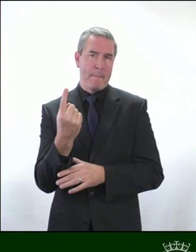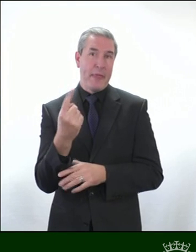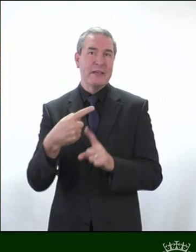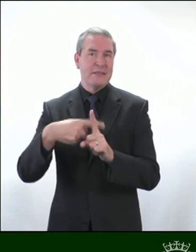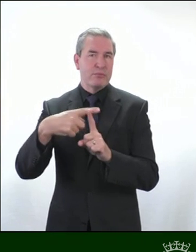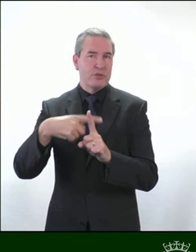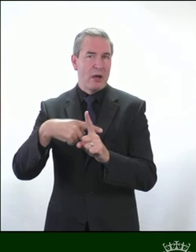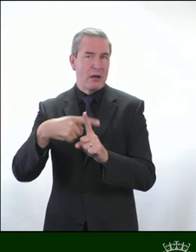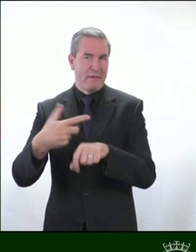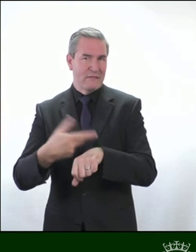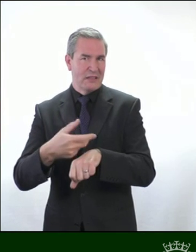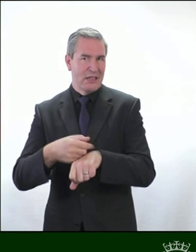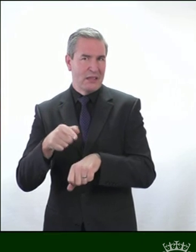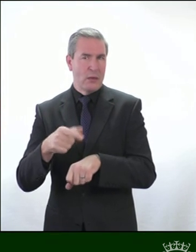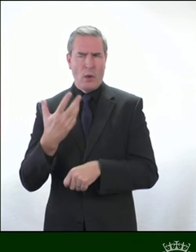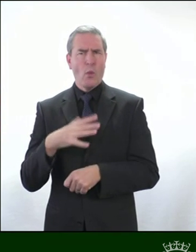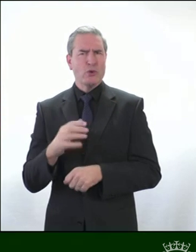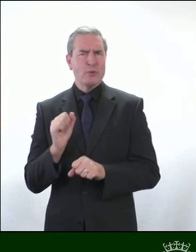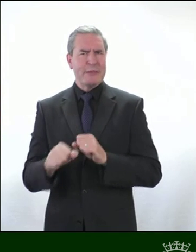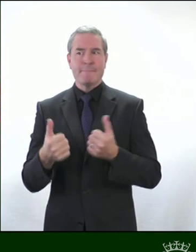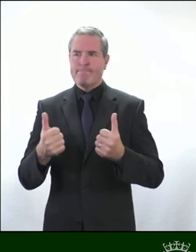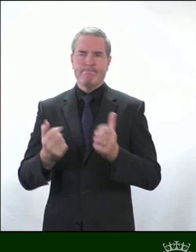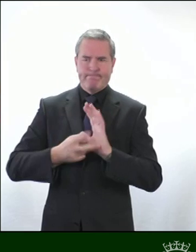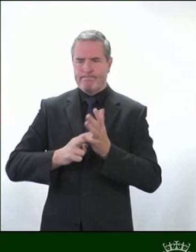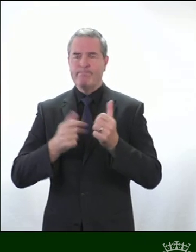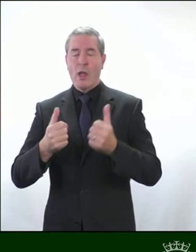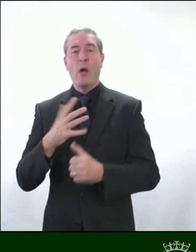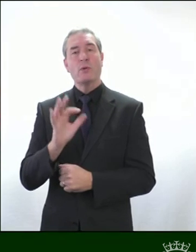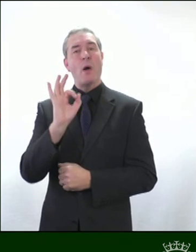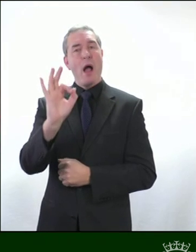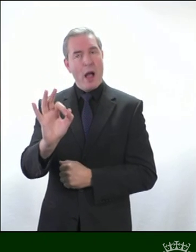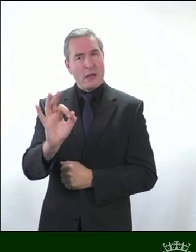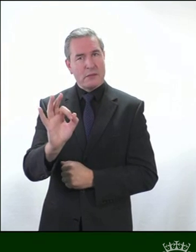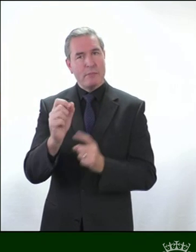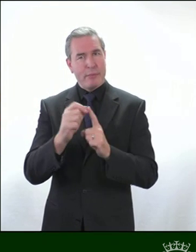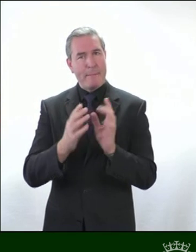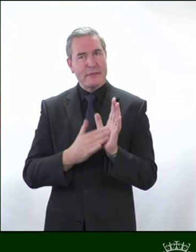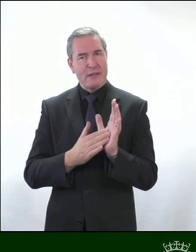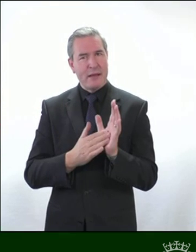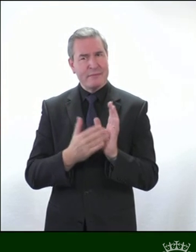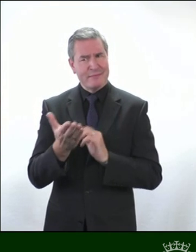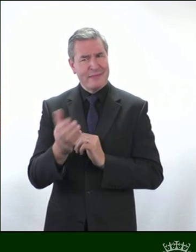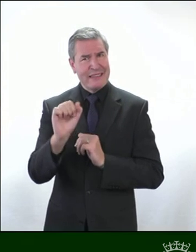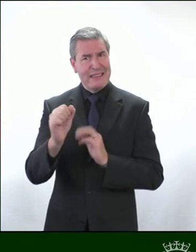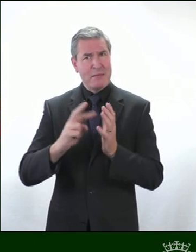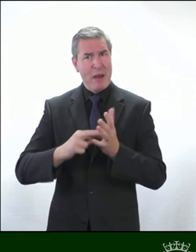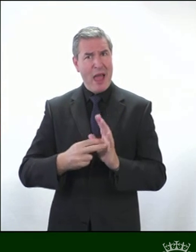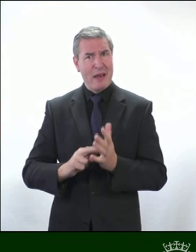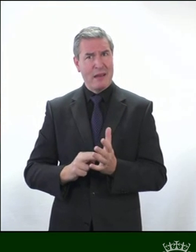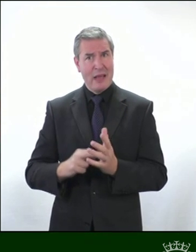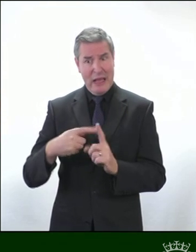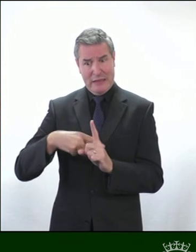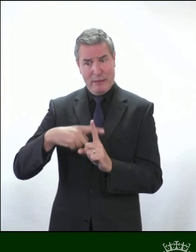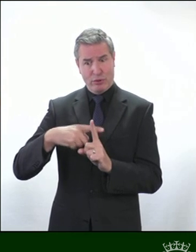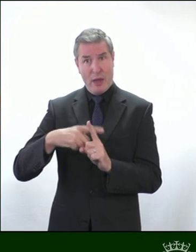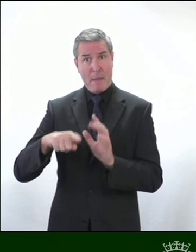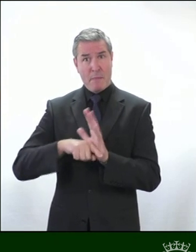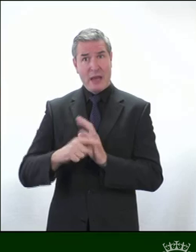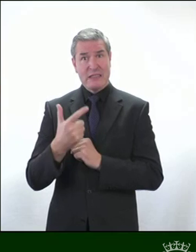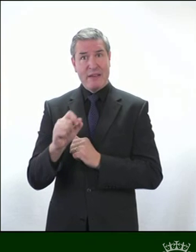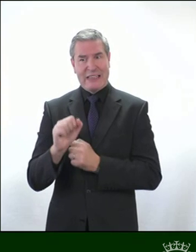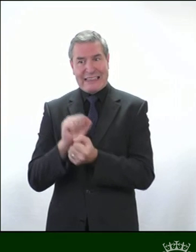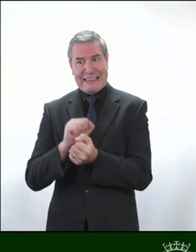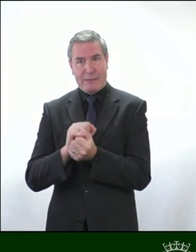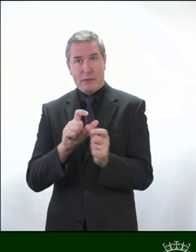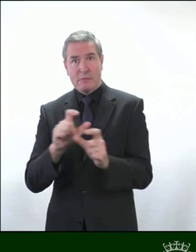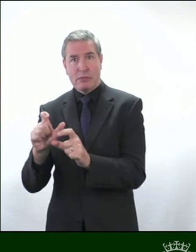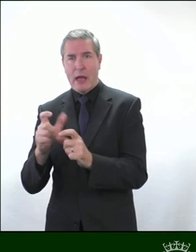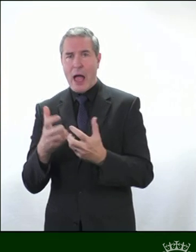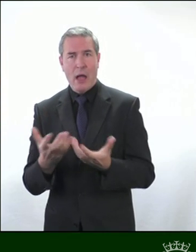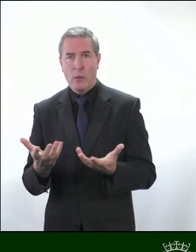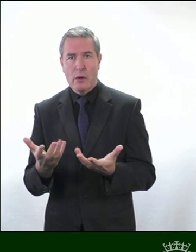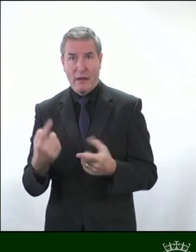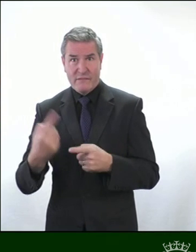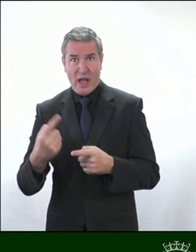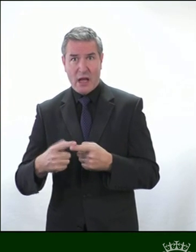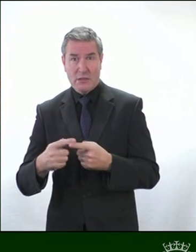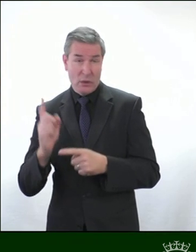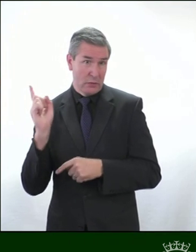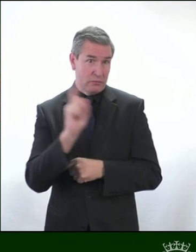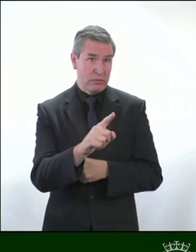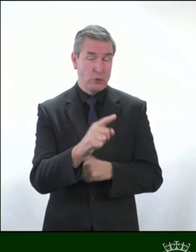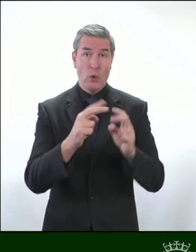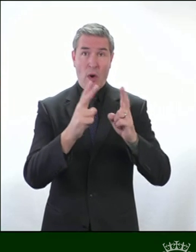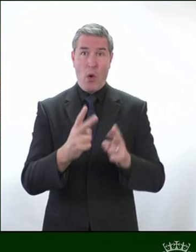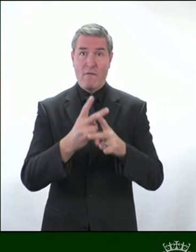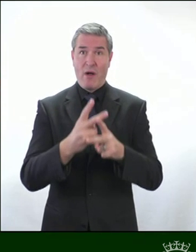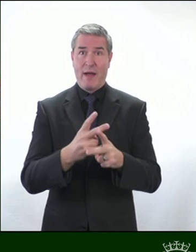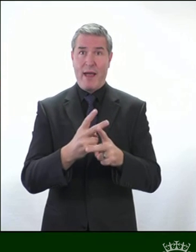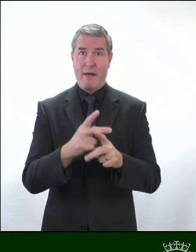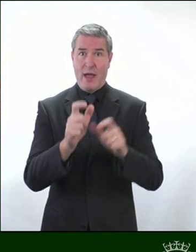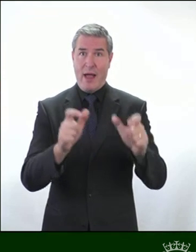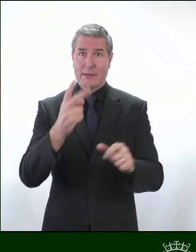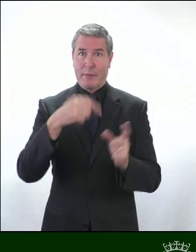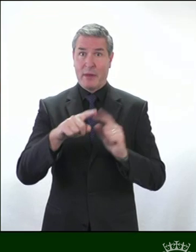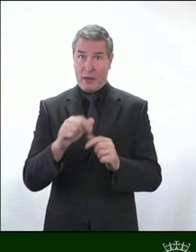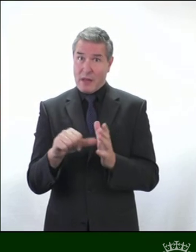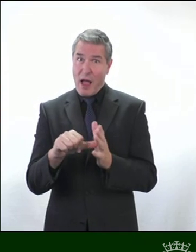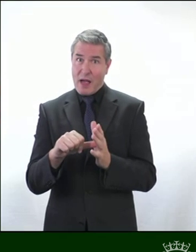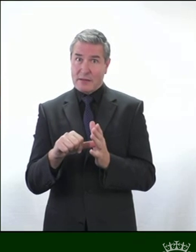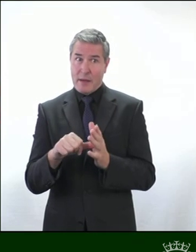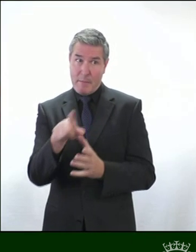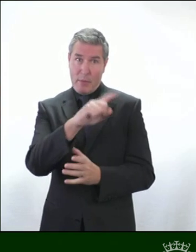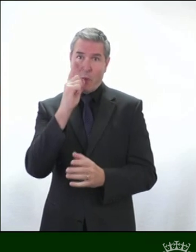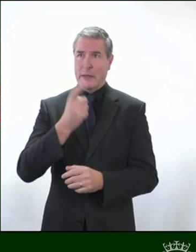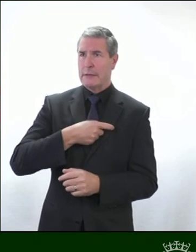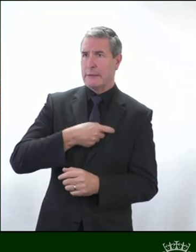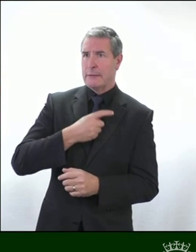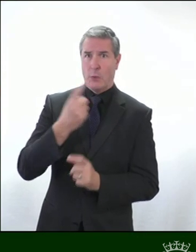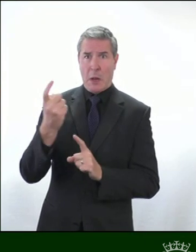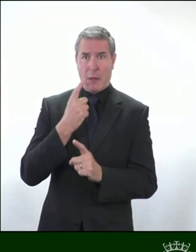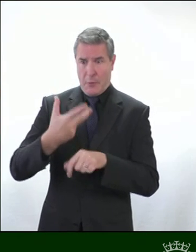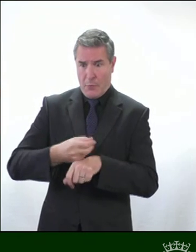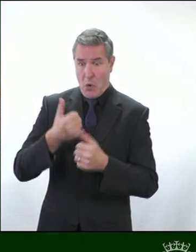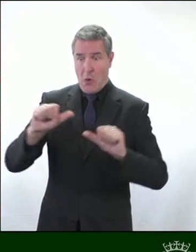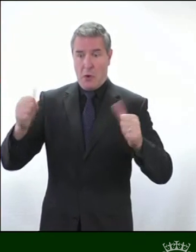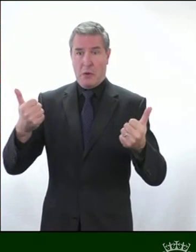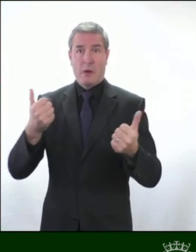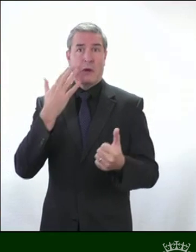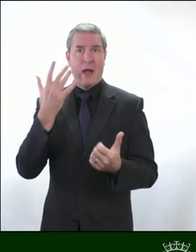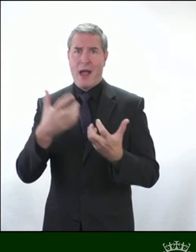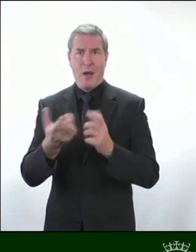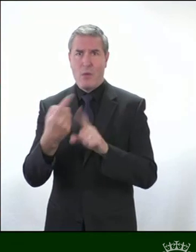We all want to overcome that problem, and in that spirit I ask the Prime Minister what plans he has put in place to address the particular problems of getting the vaccine safely and quickly into care homes, given the practical difficulties of doing so, and the anxiety that those in care homes will have about getting it quickly?